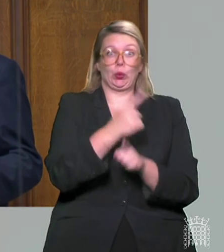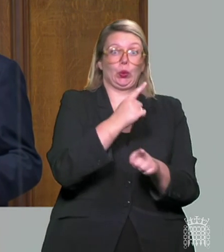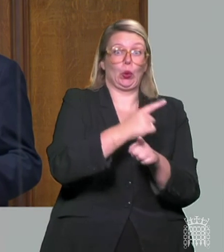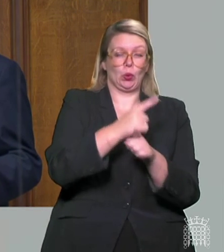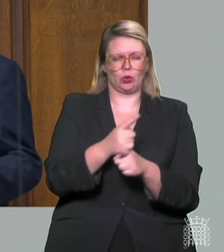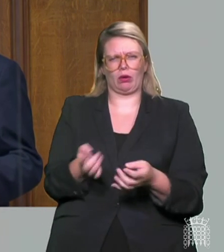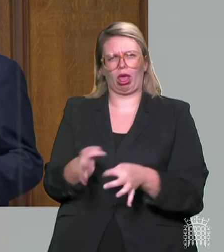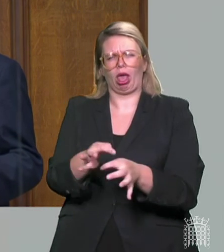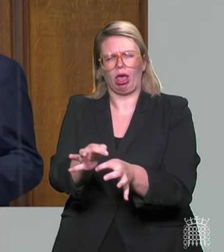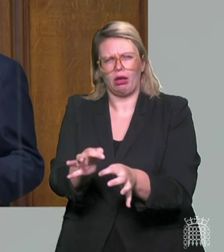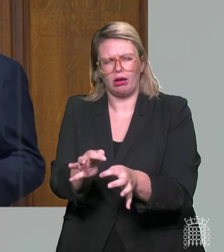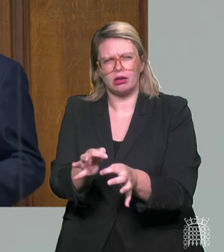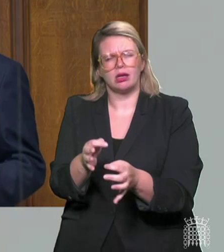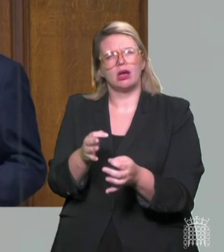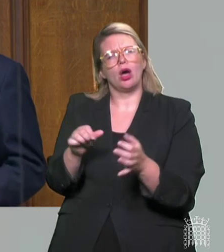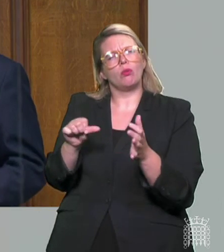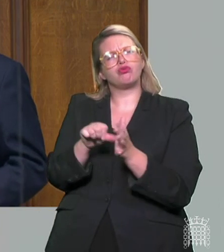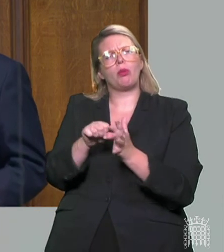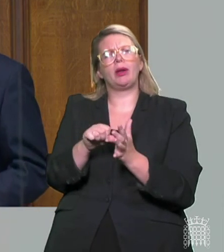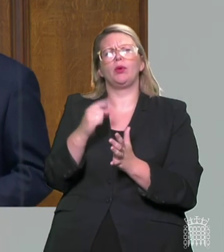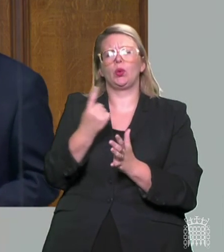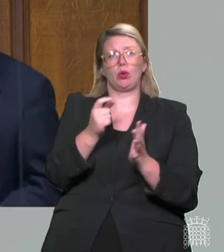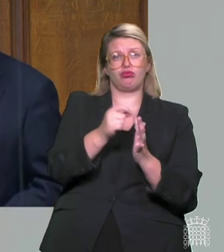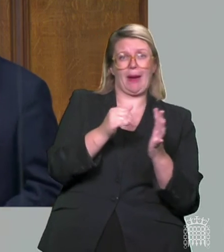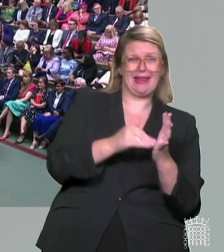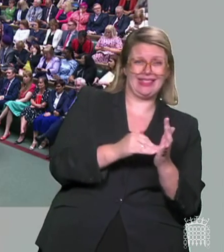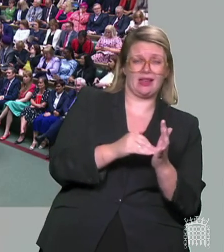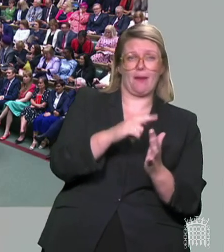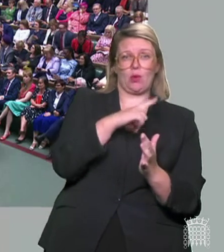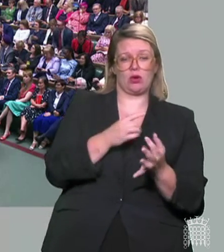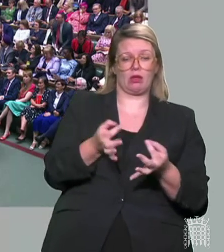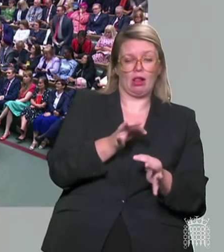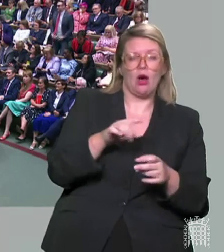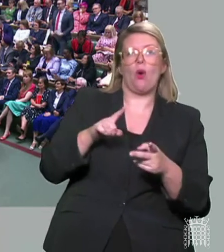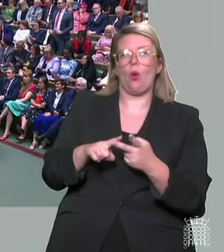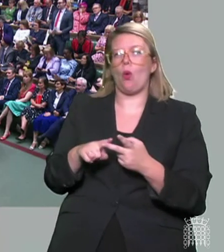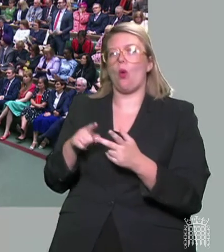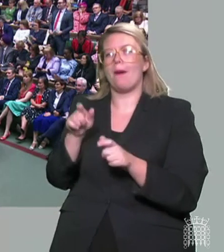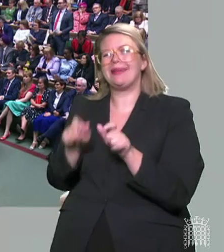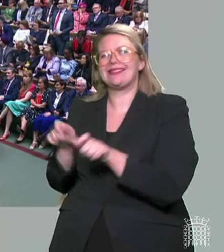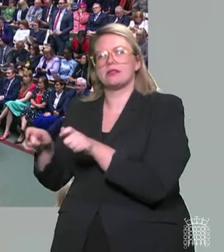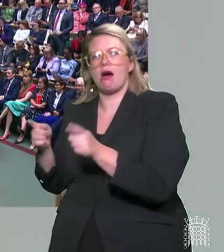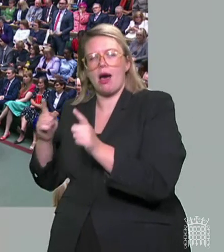Is the real problem him, or them for believing him in the first place?